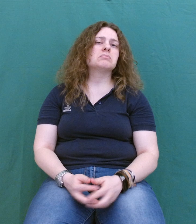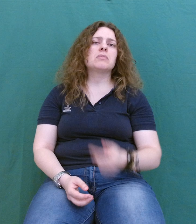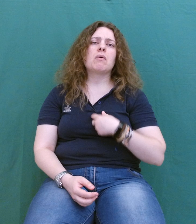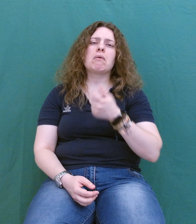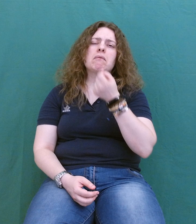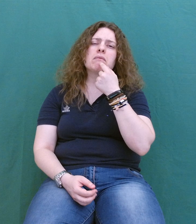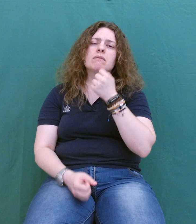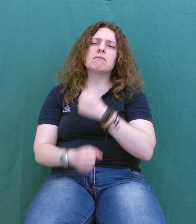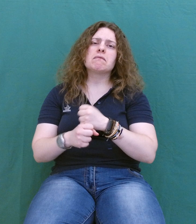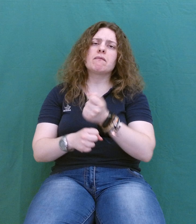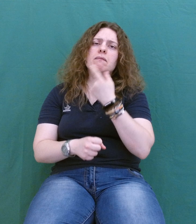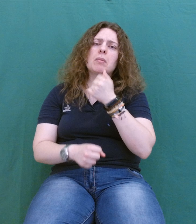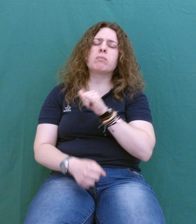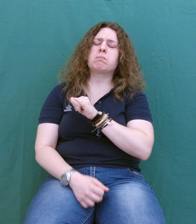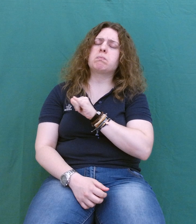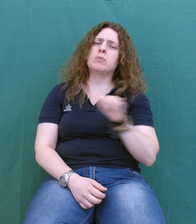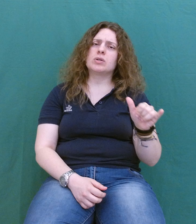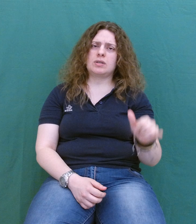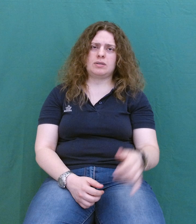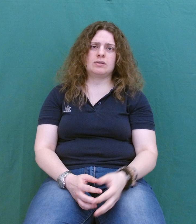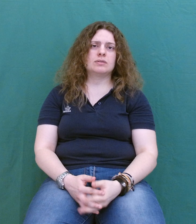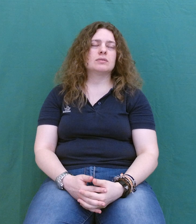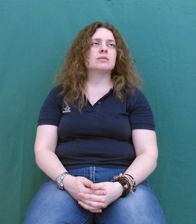ΕΓΩ ΦΑΡΜΑΚΑ ΠΟΤΕ